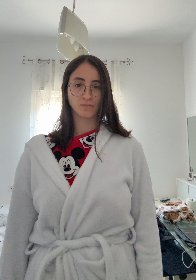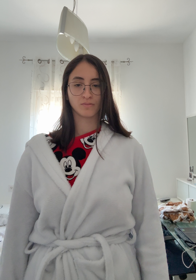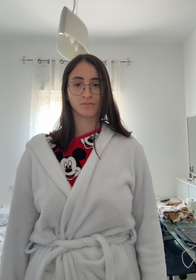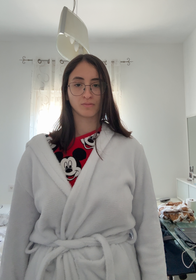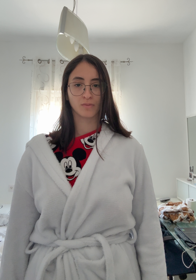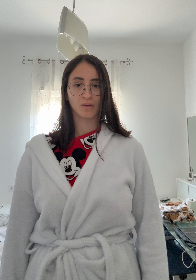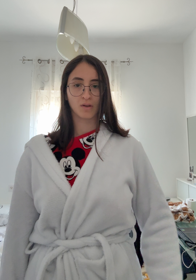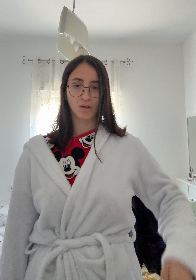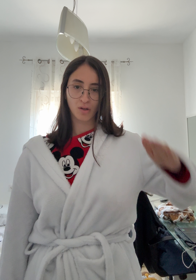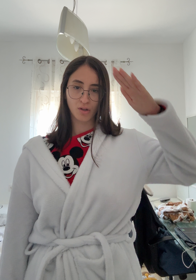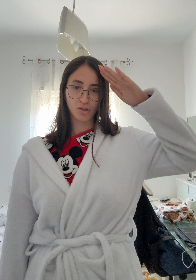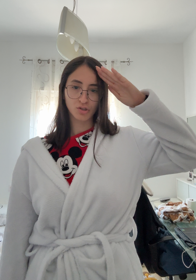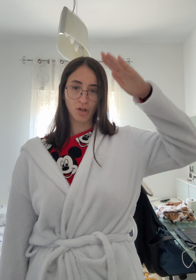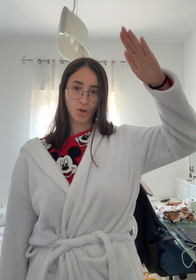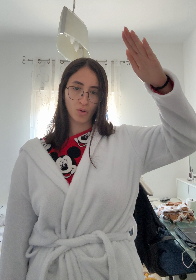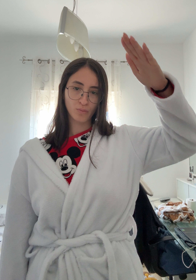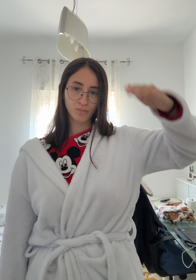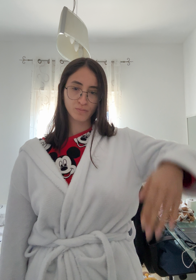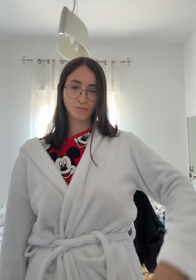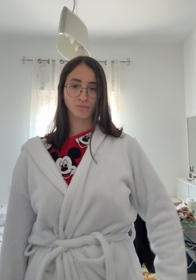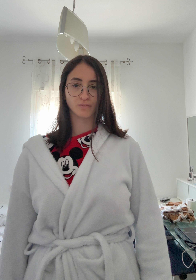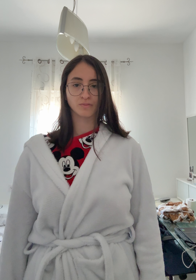שלום